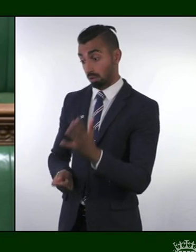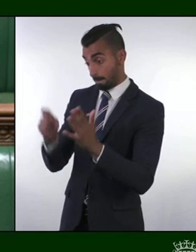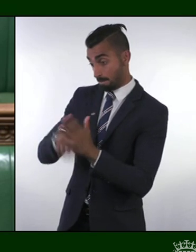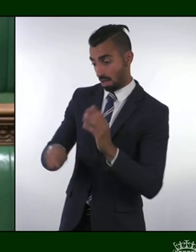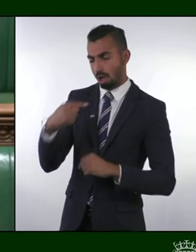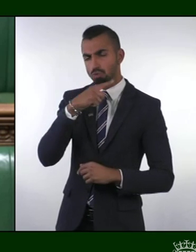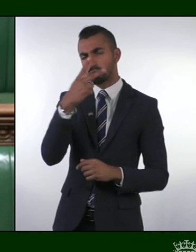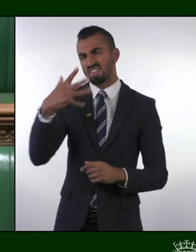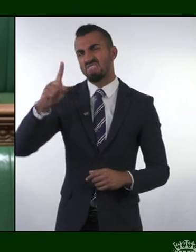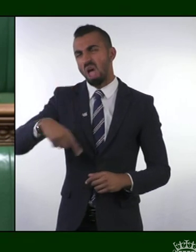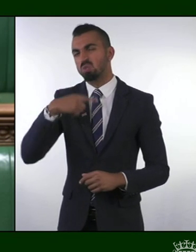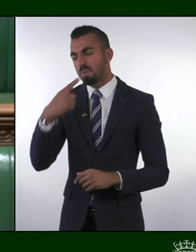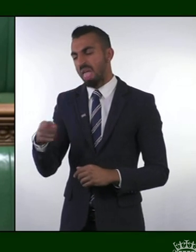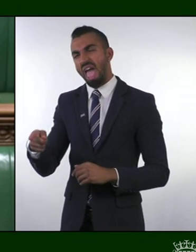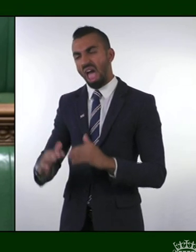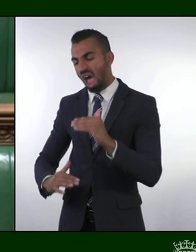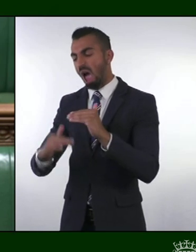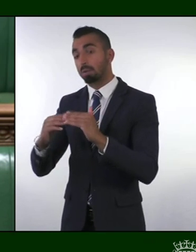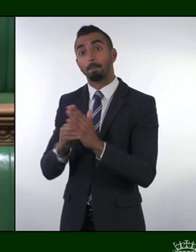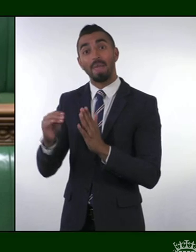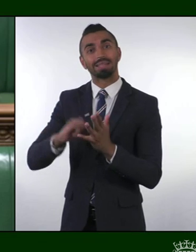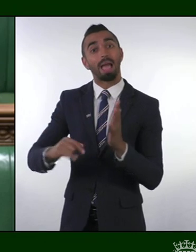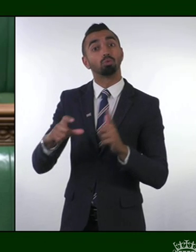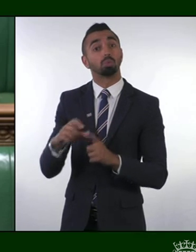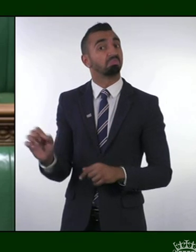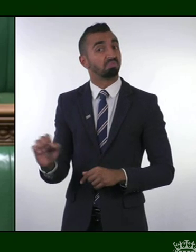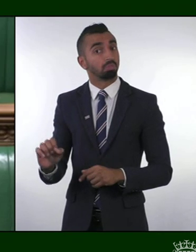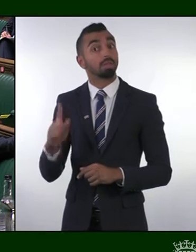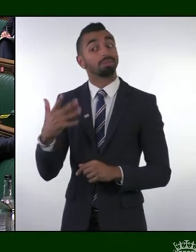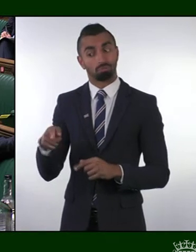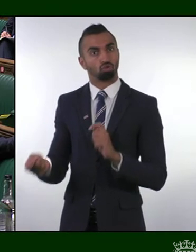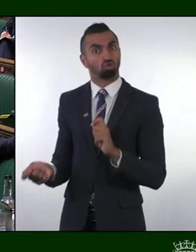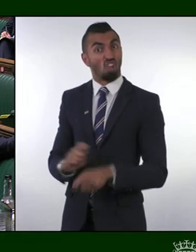Today, I am increasing the threshold to half a million pounds.